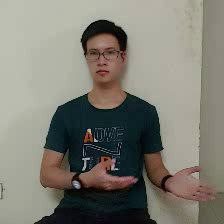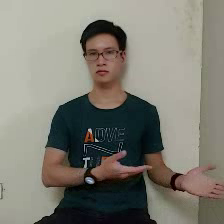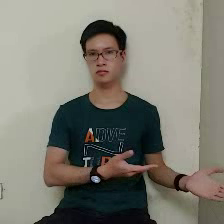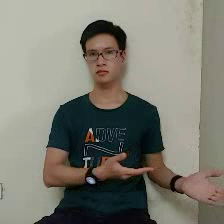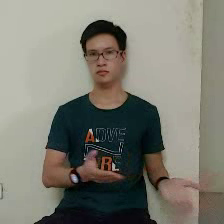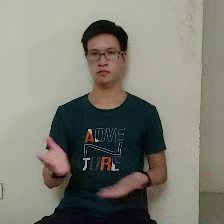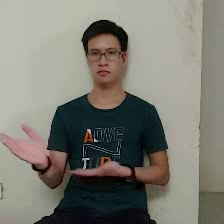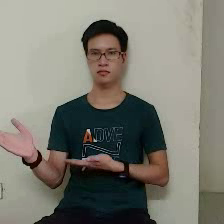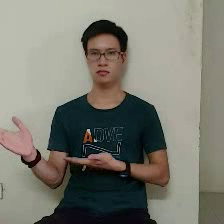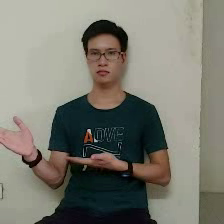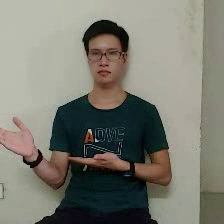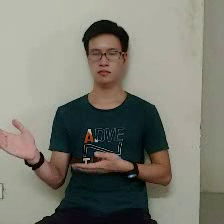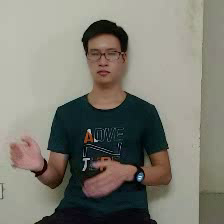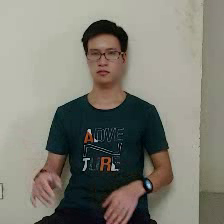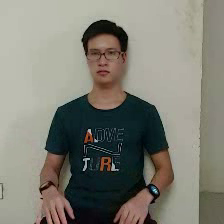Vâng lời